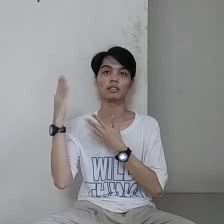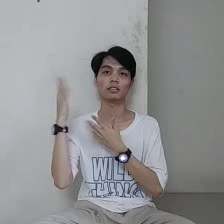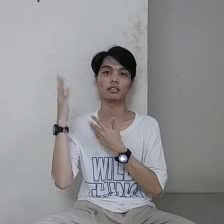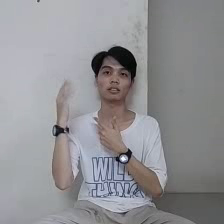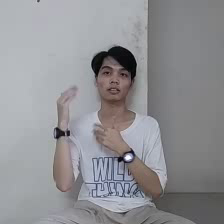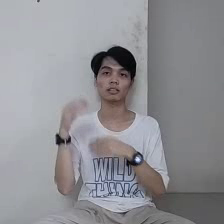Cho